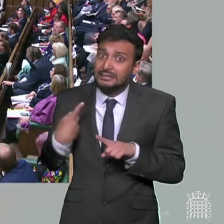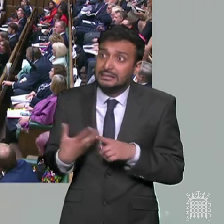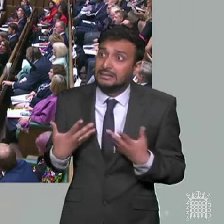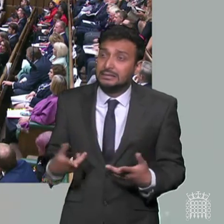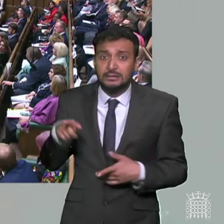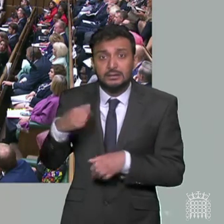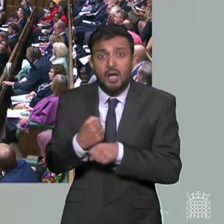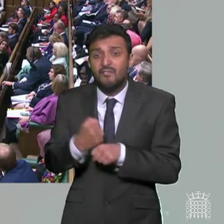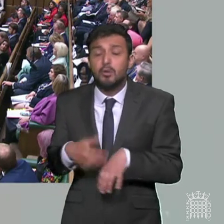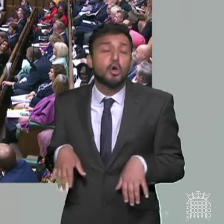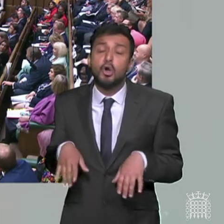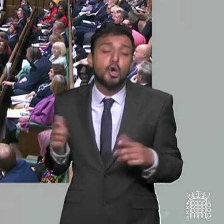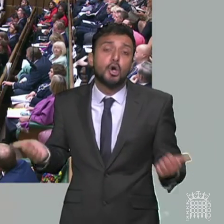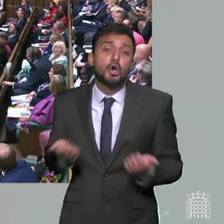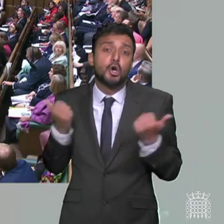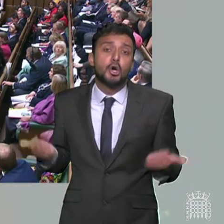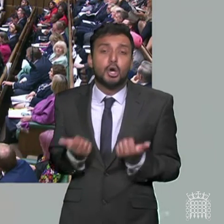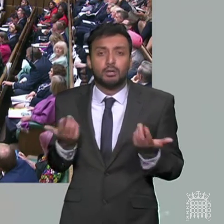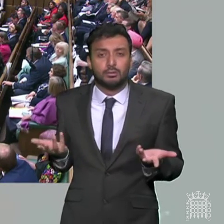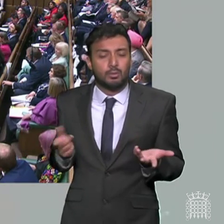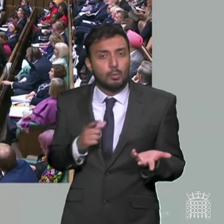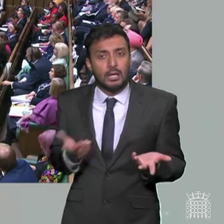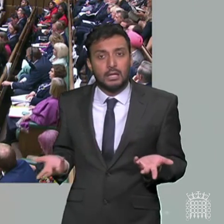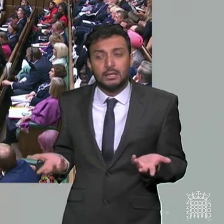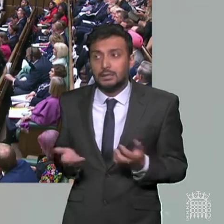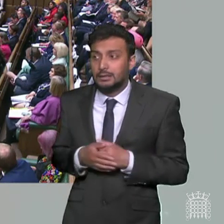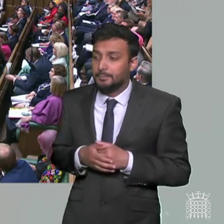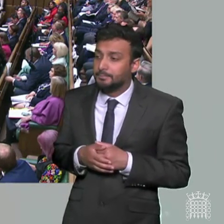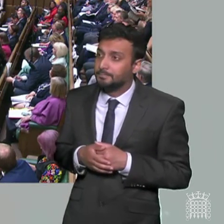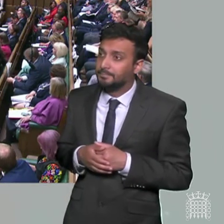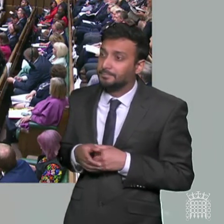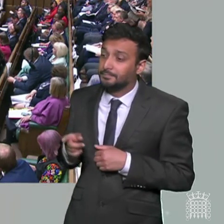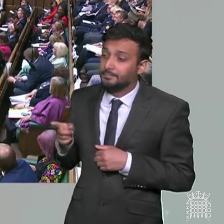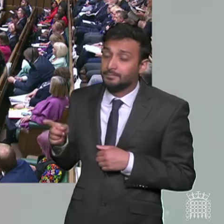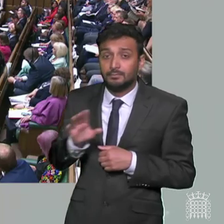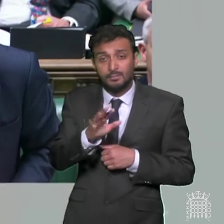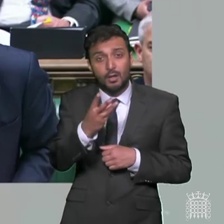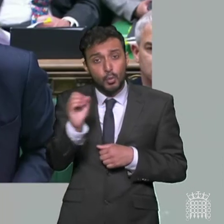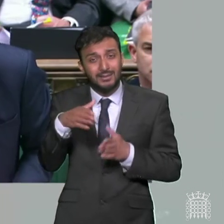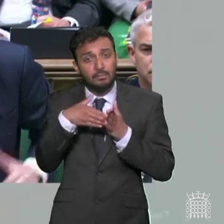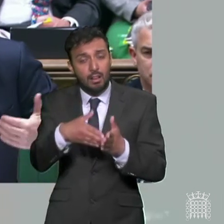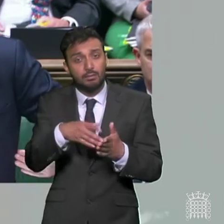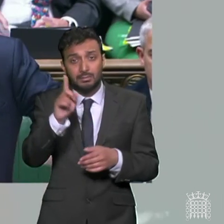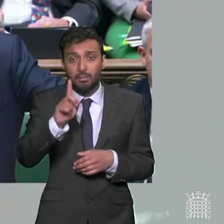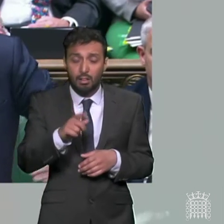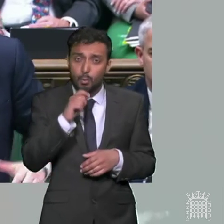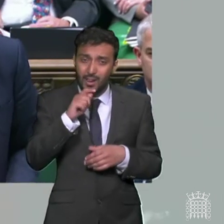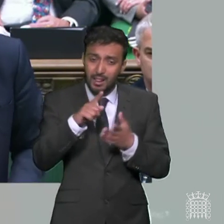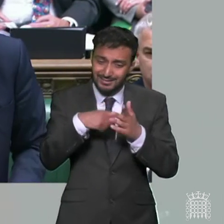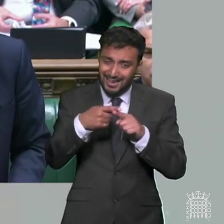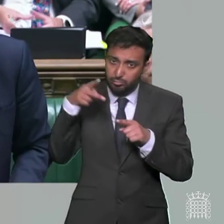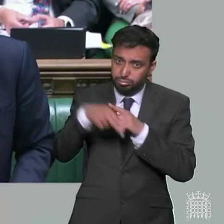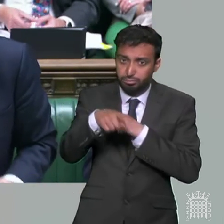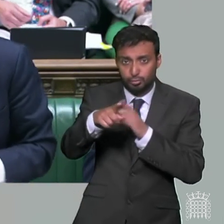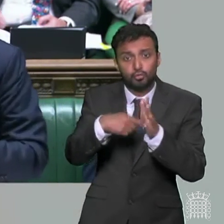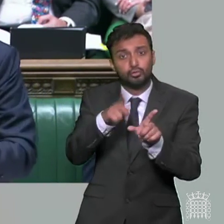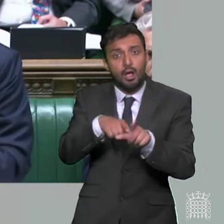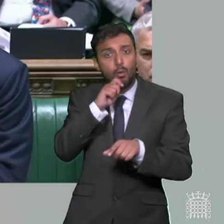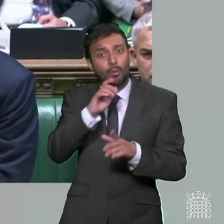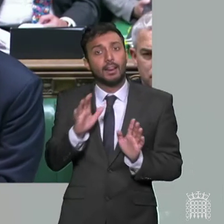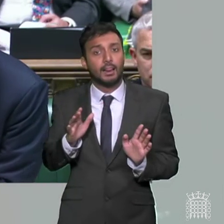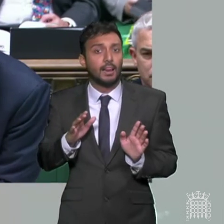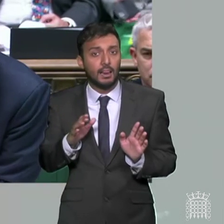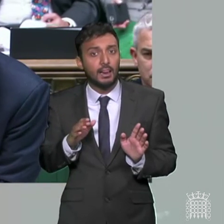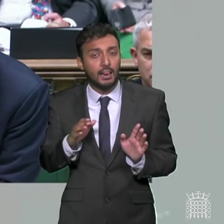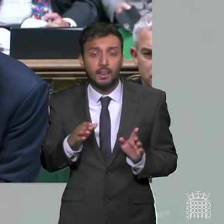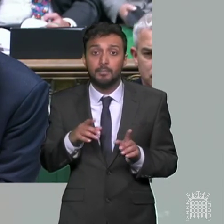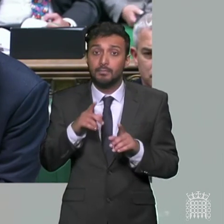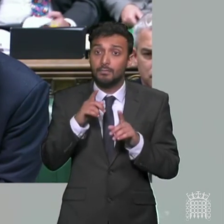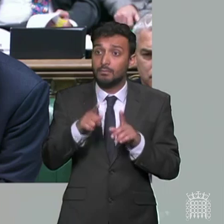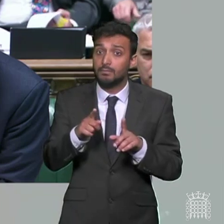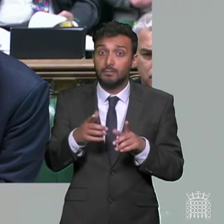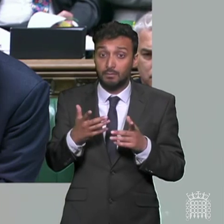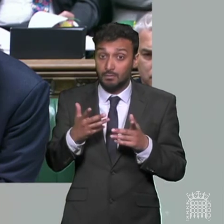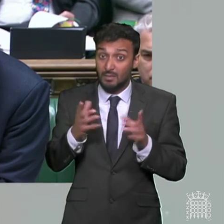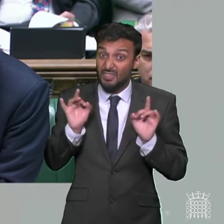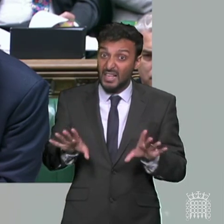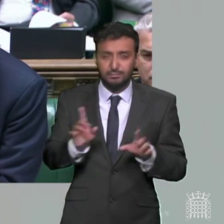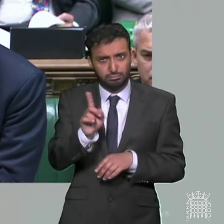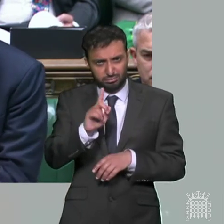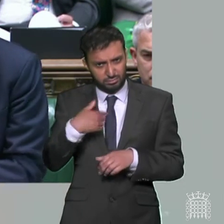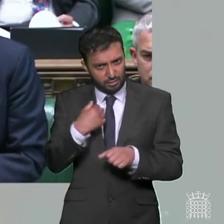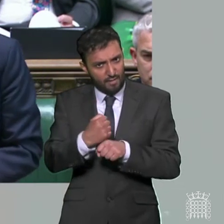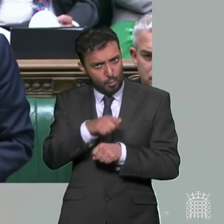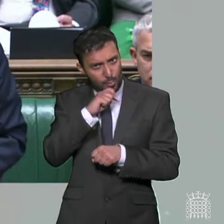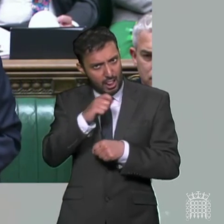Everybody in work—30 million workers—will get a tax cut in July, on top of everything that we are already doing, but that is not the end of what this Government are going to do to look after people.